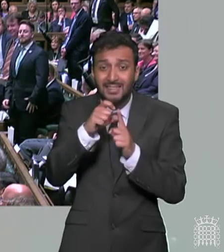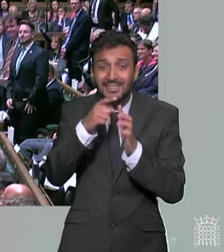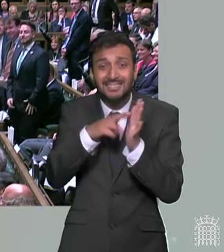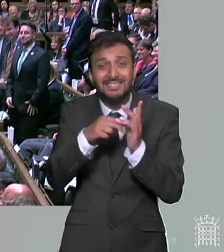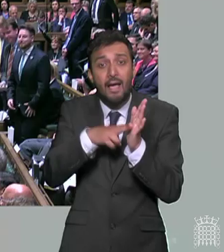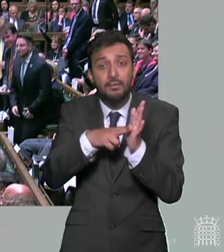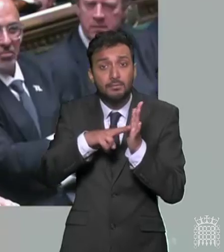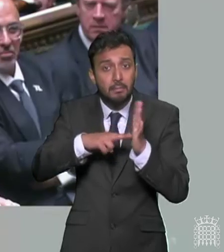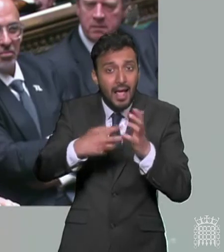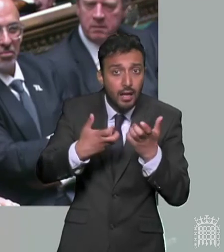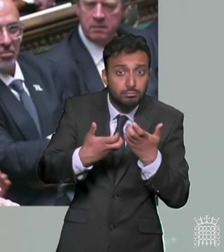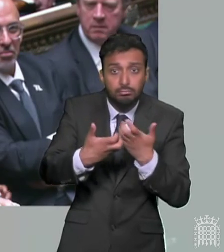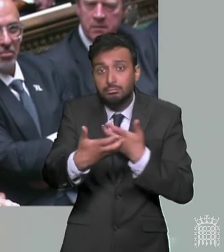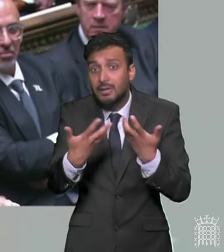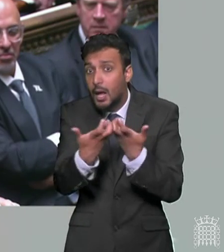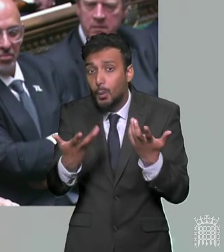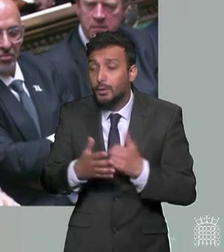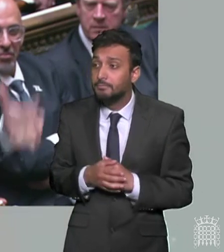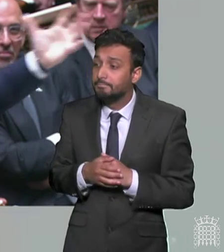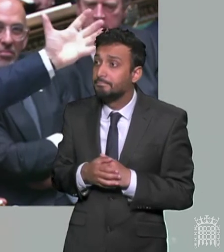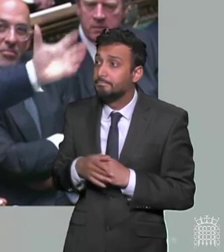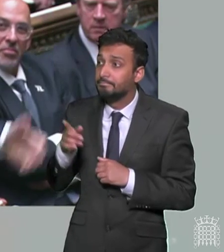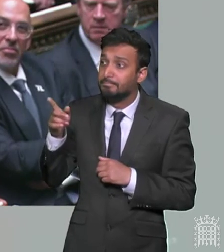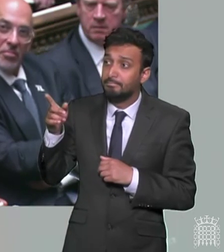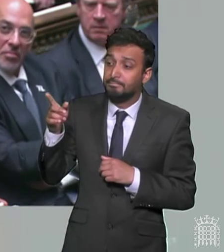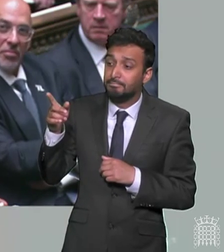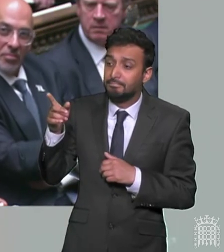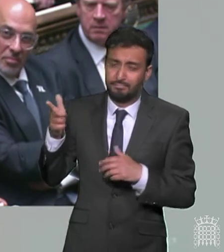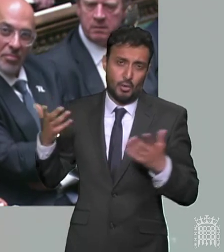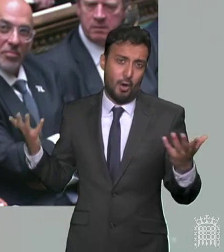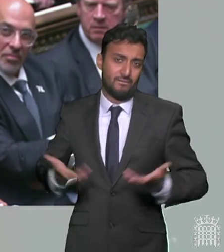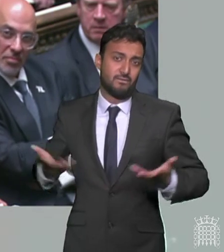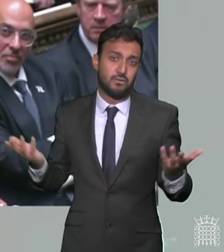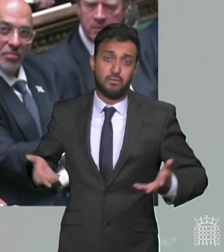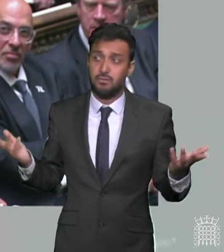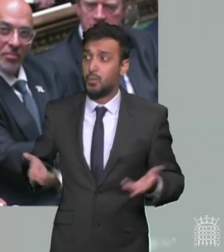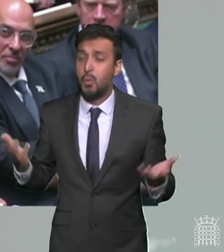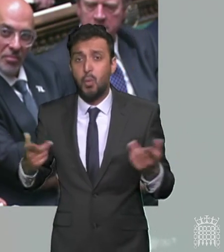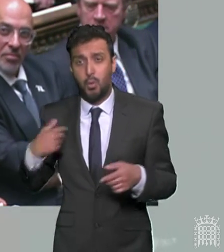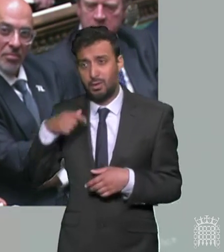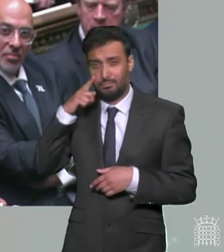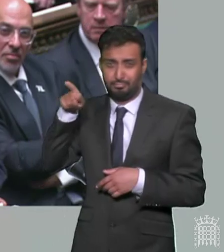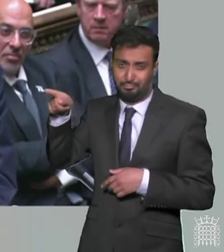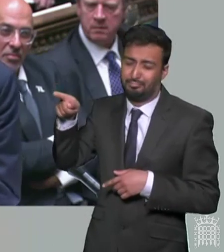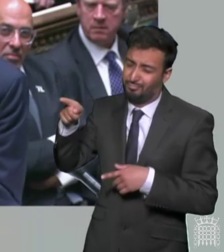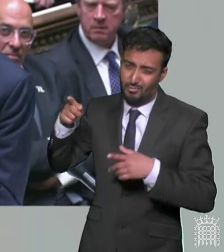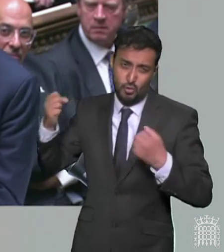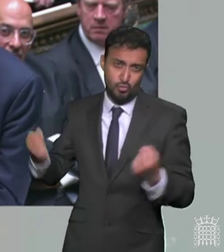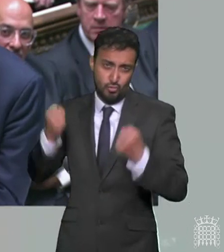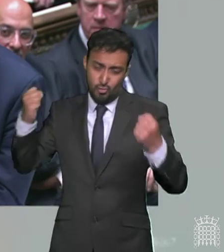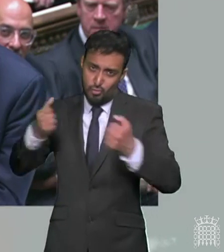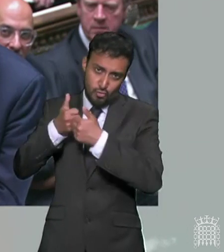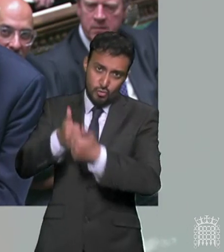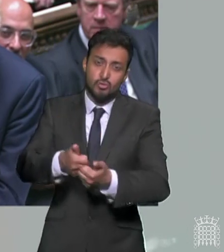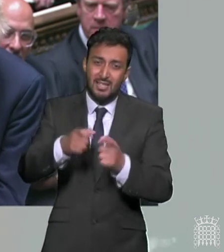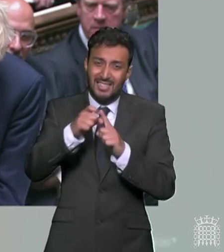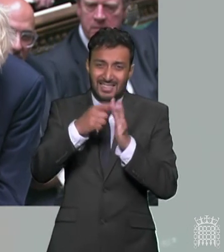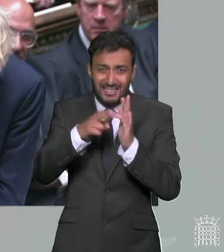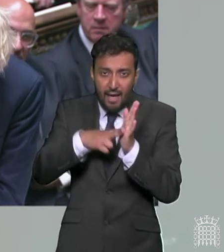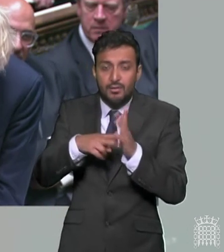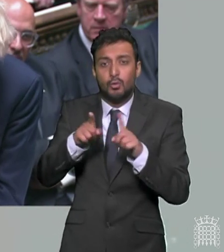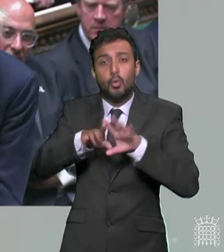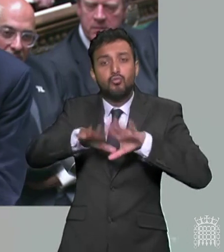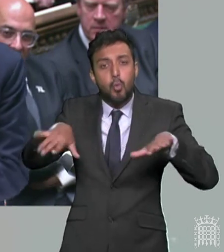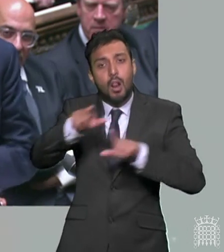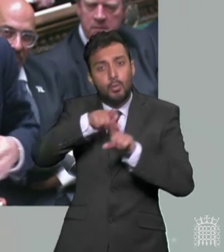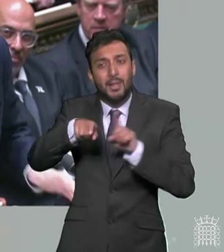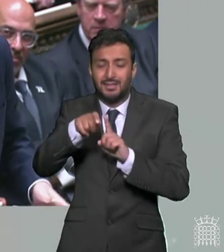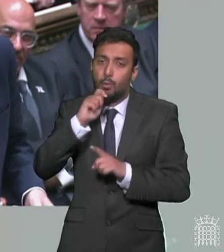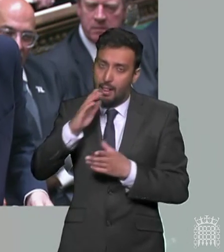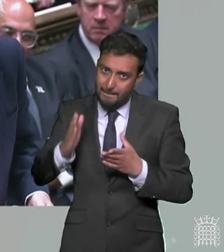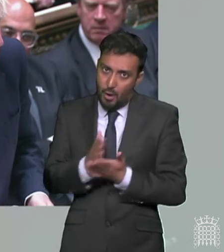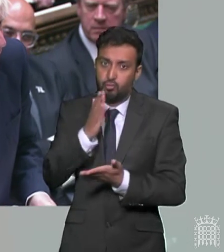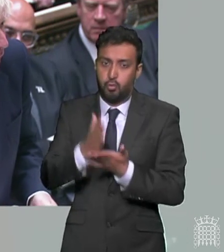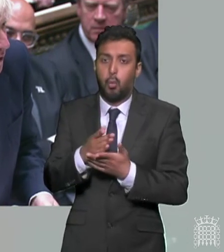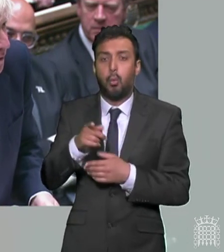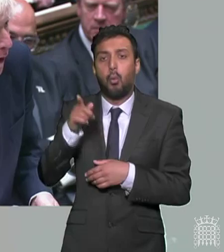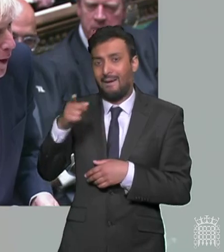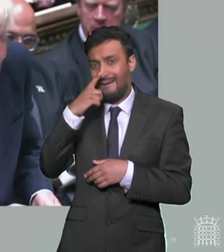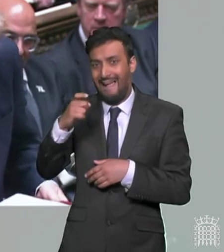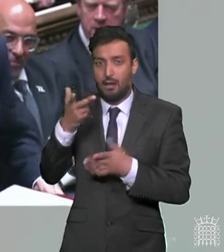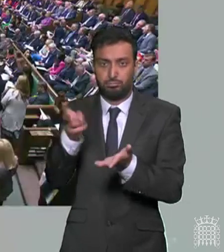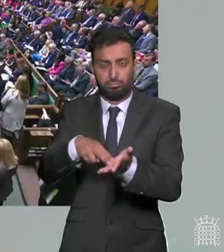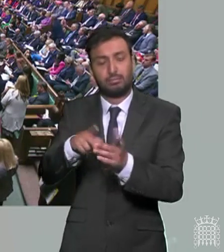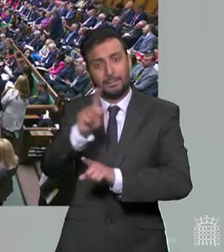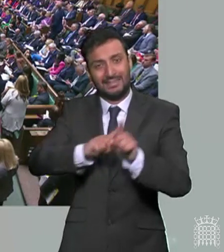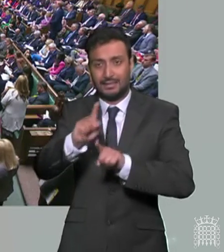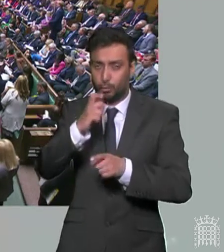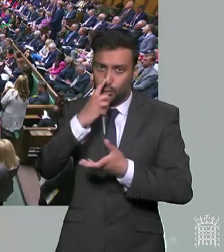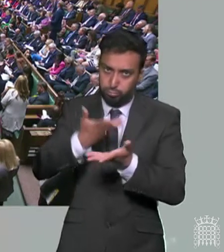Yes, of course. My honourable Friend is a fantastic advocate for Devon and rural communities, and I will ensure that both she and Helen Hurford get a meeting with the relevant Minister to discuss her ideas further.